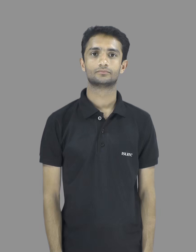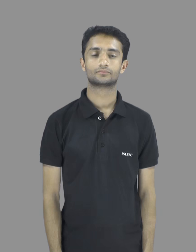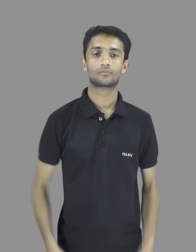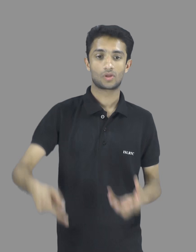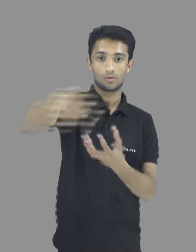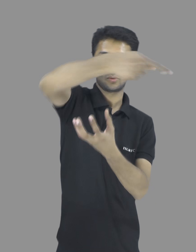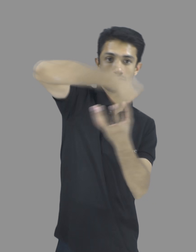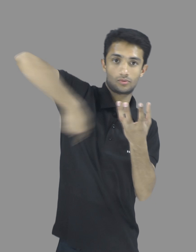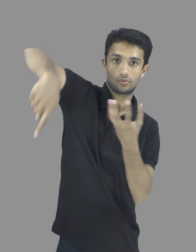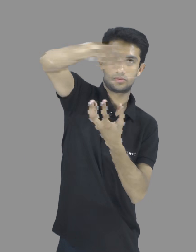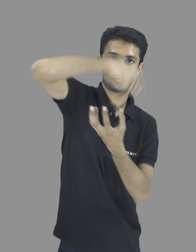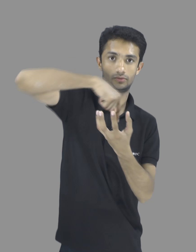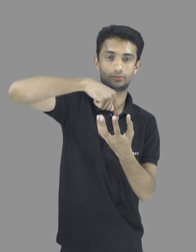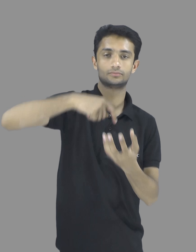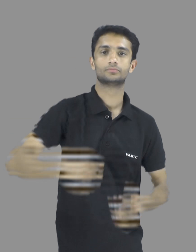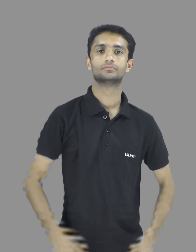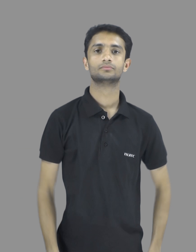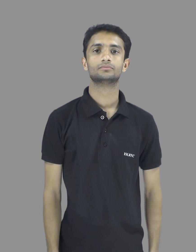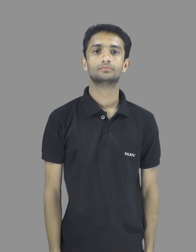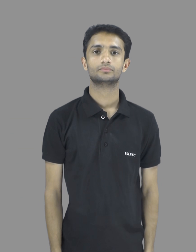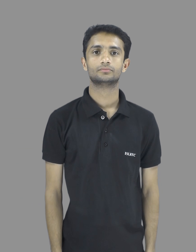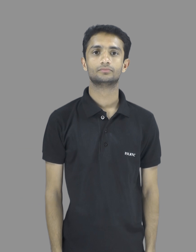Around